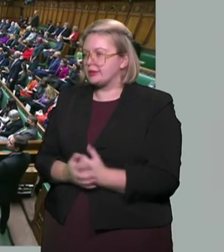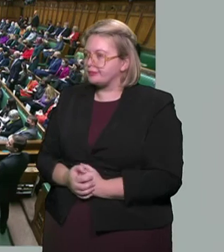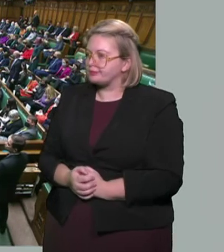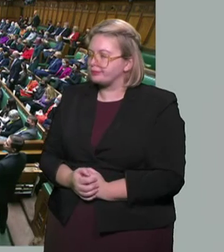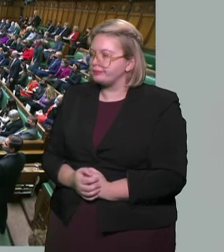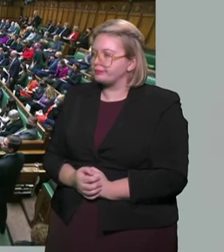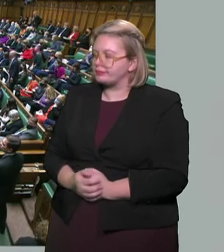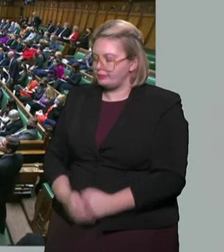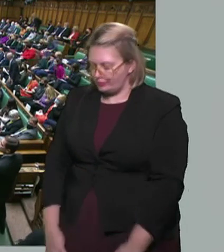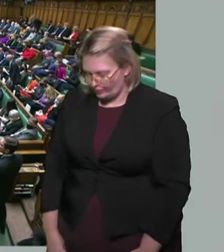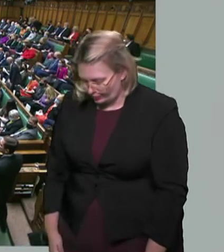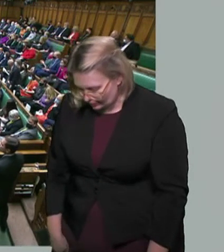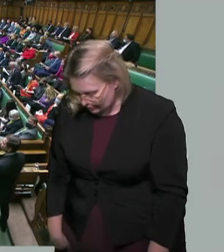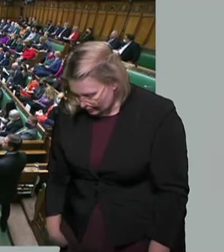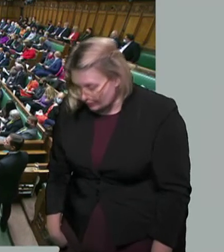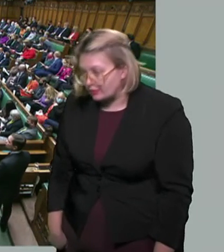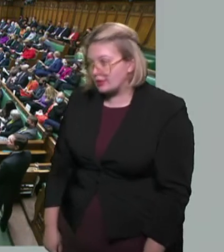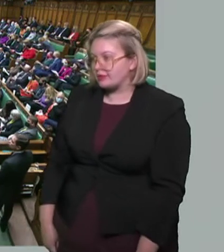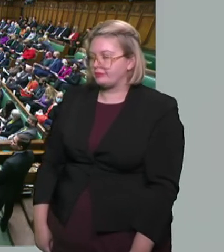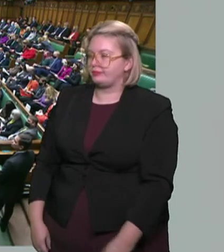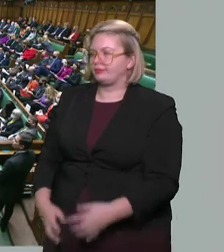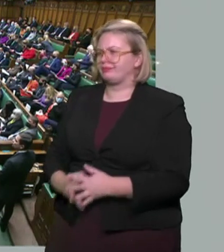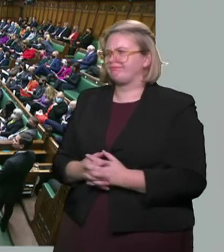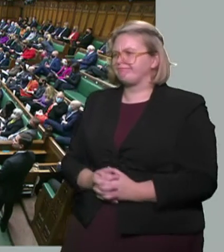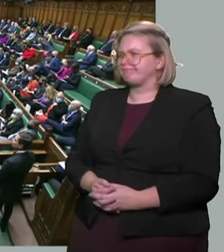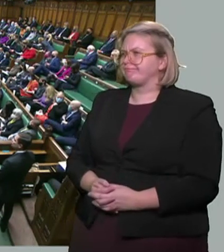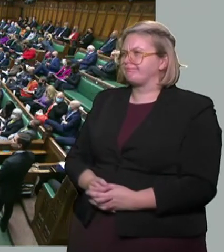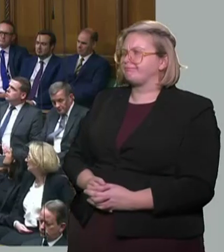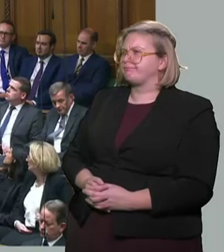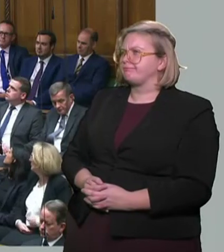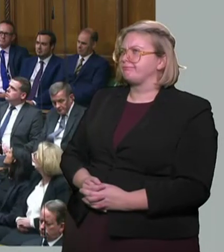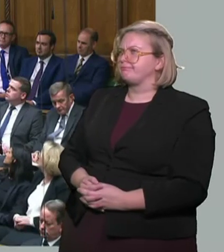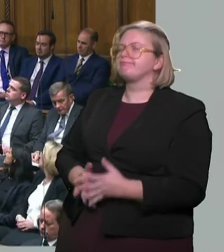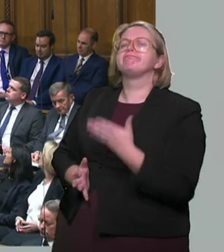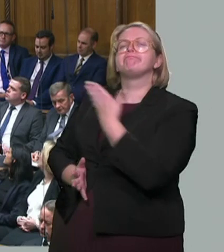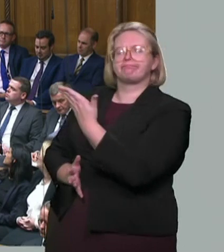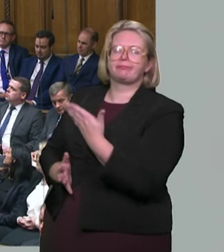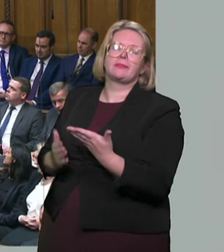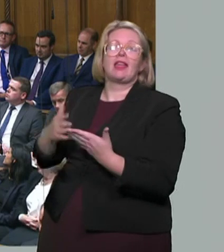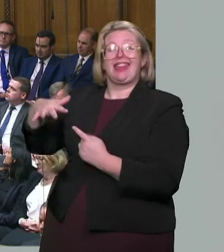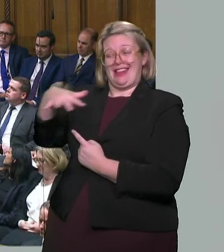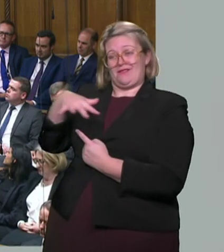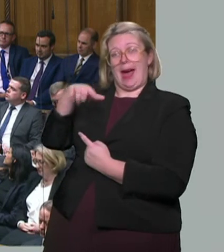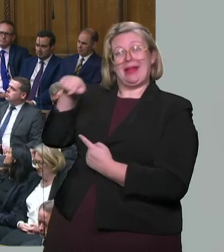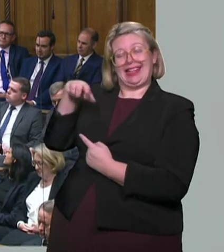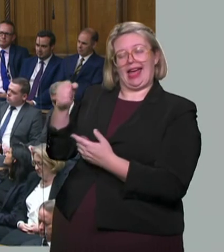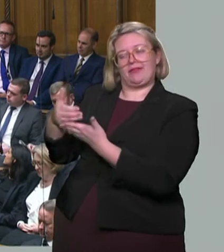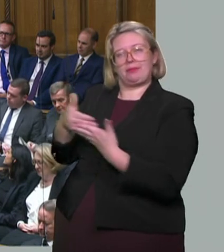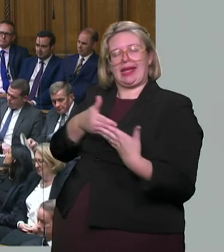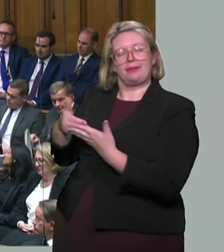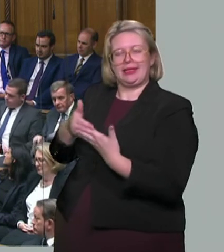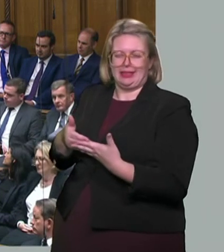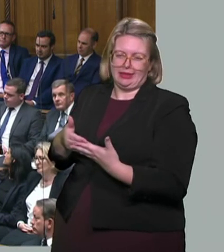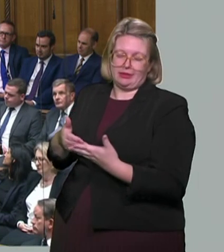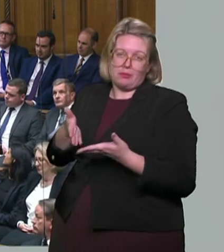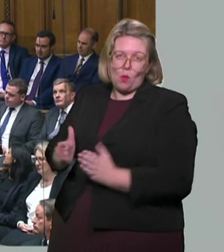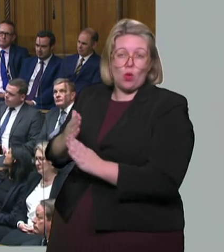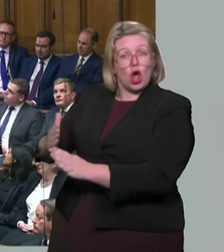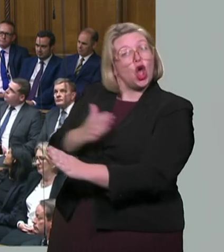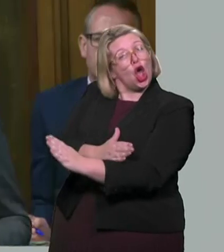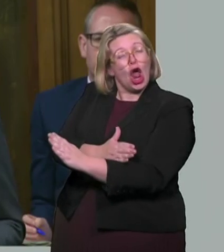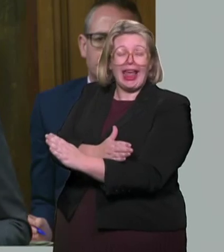Having a prematurely born child in neonatal intensive care means that for families, every day can be a struggle —practically, financially and emotionally.